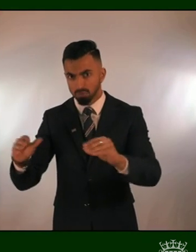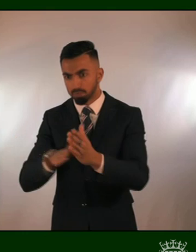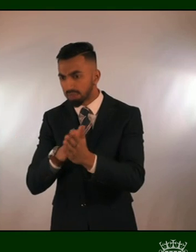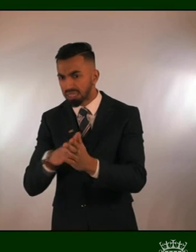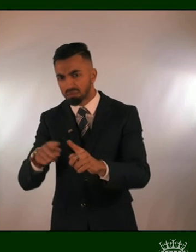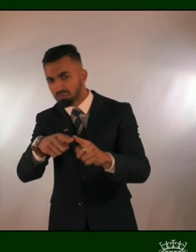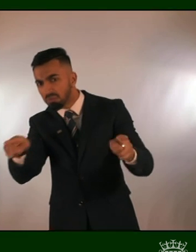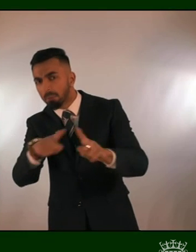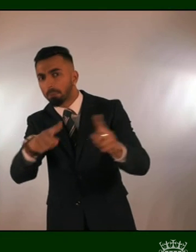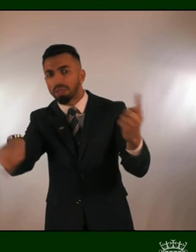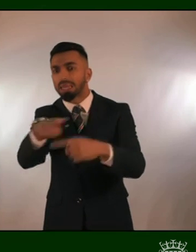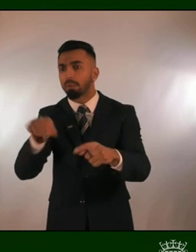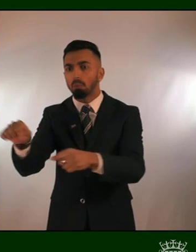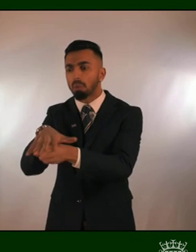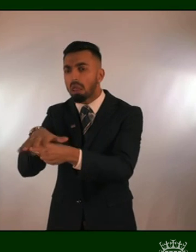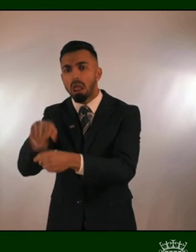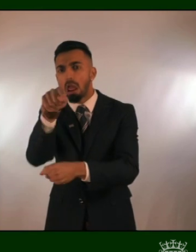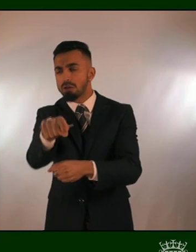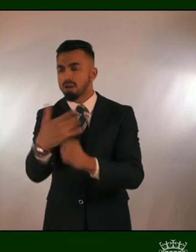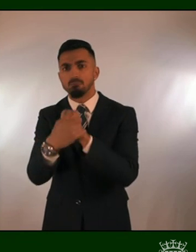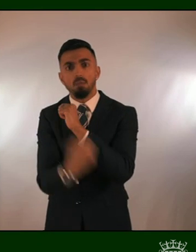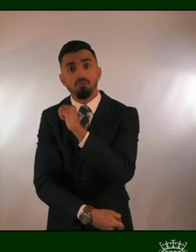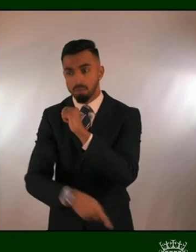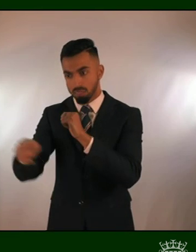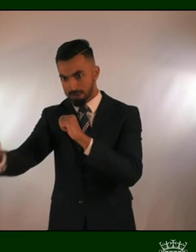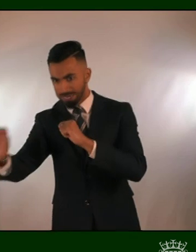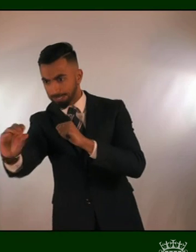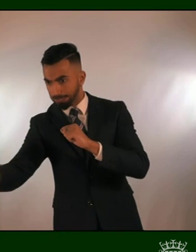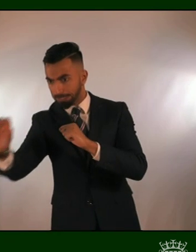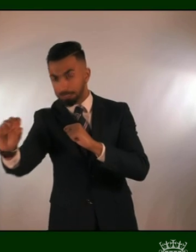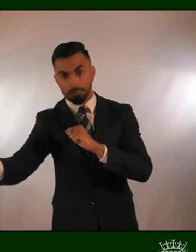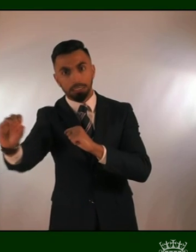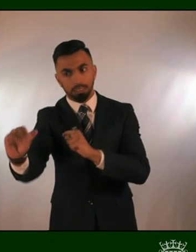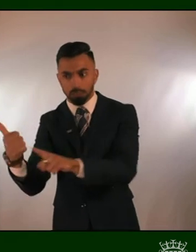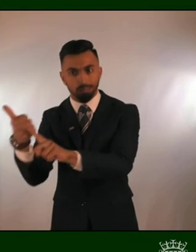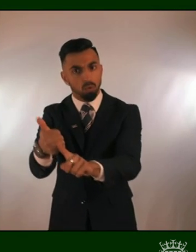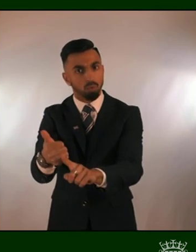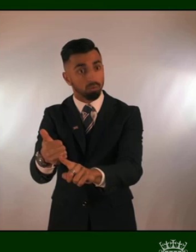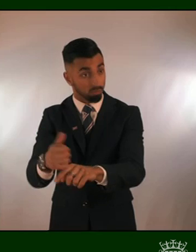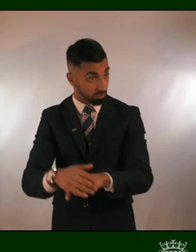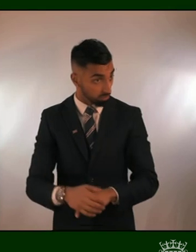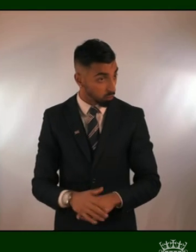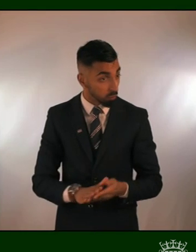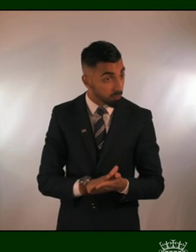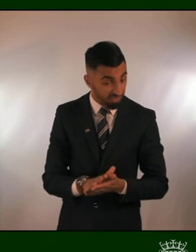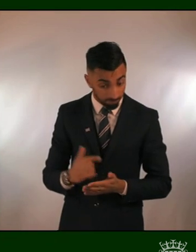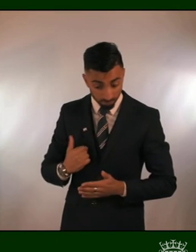In total, that is a £1 billion commitment to support the financial security of our people.